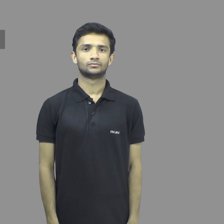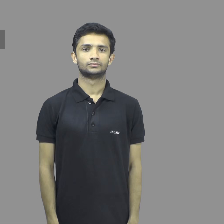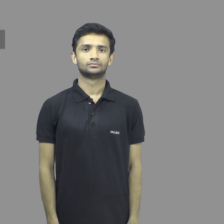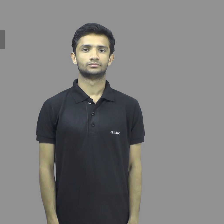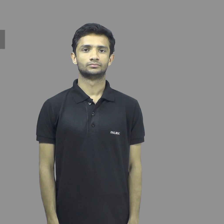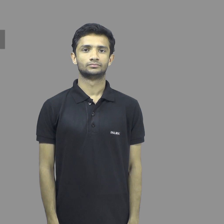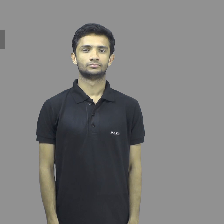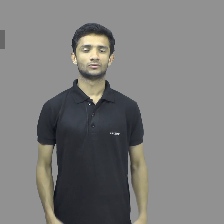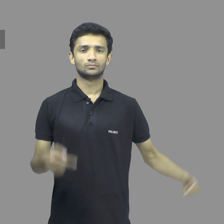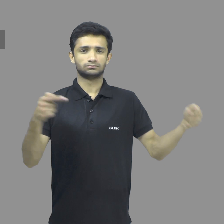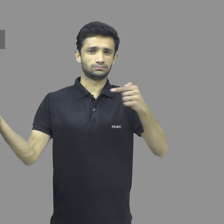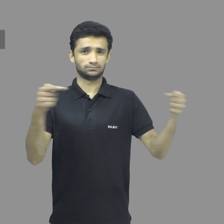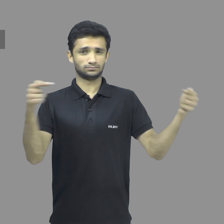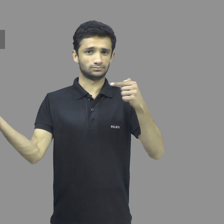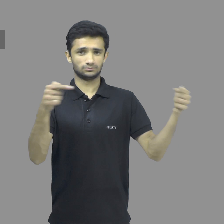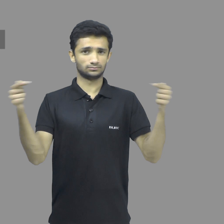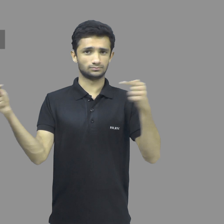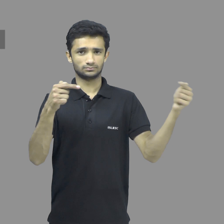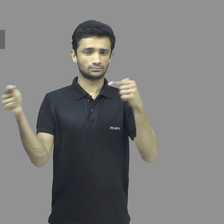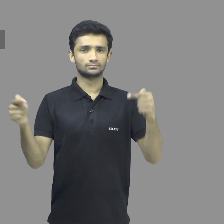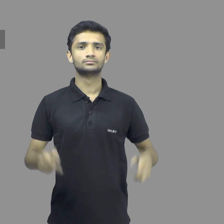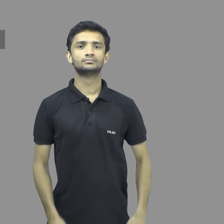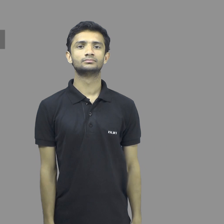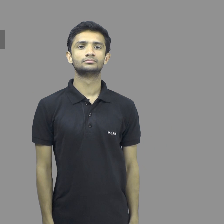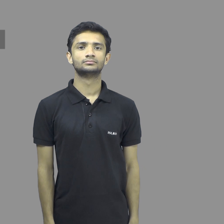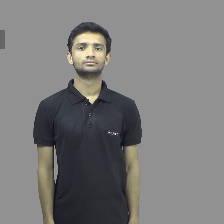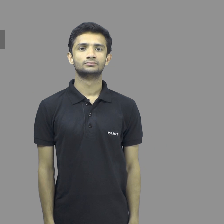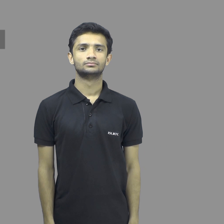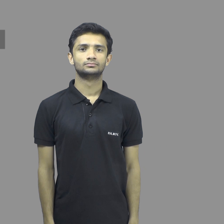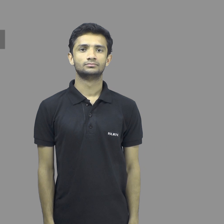Debate